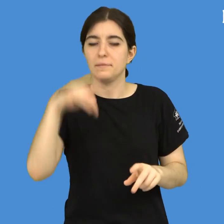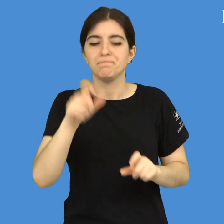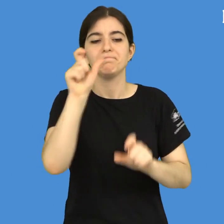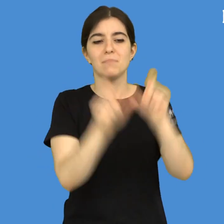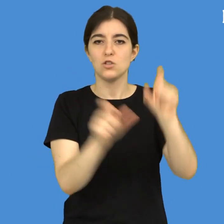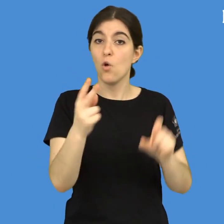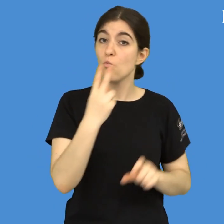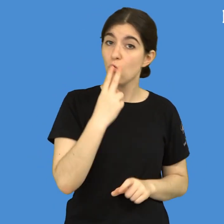persona